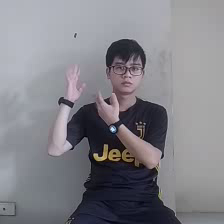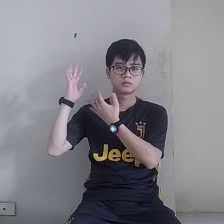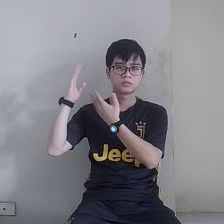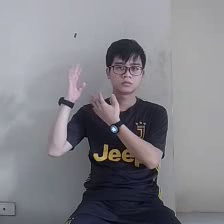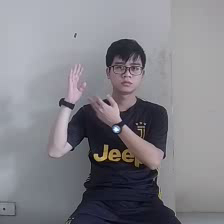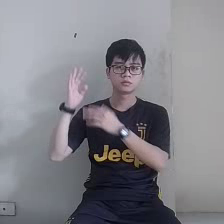Cho